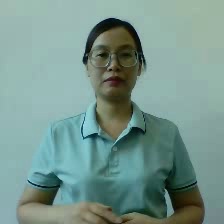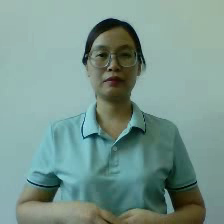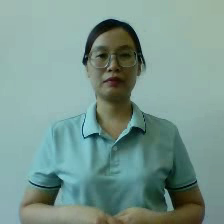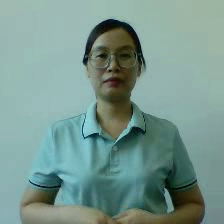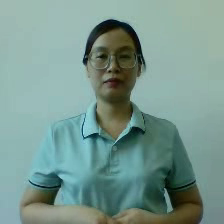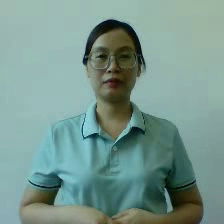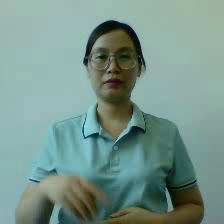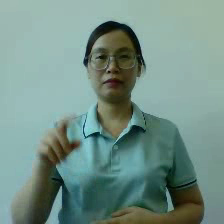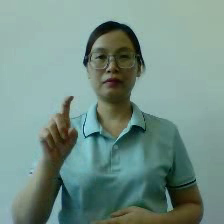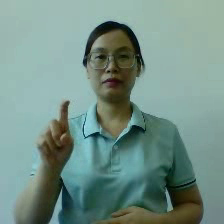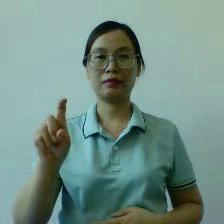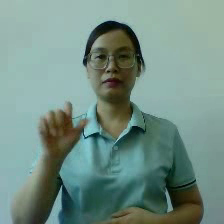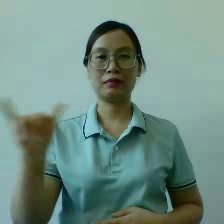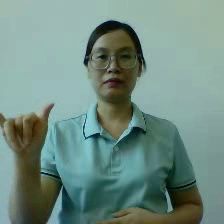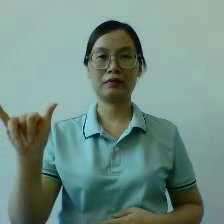Đồng ý